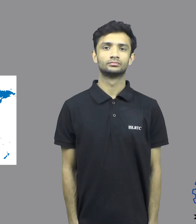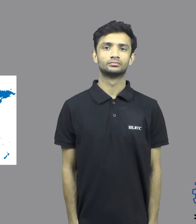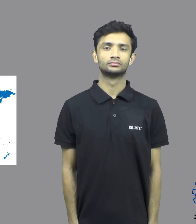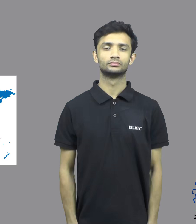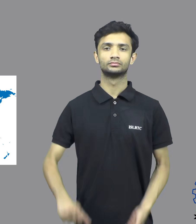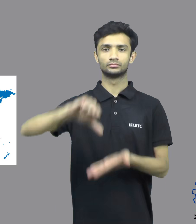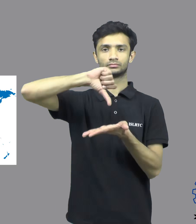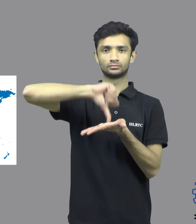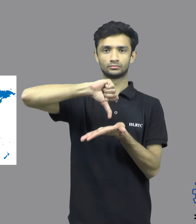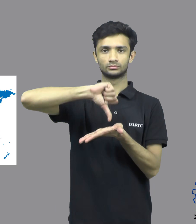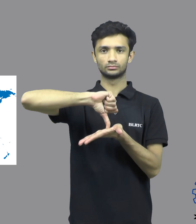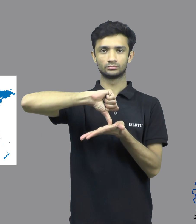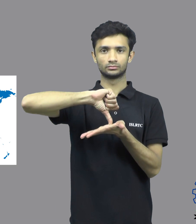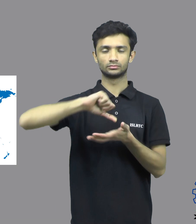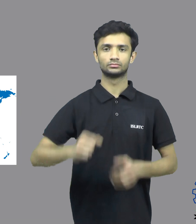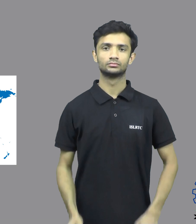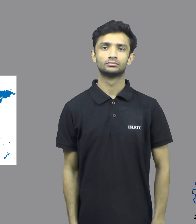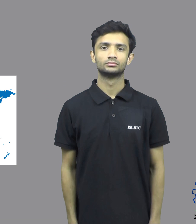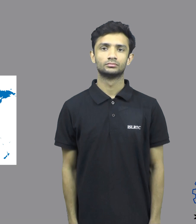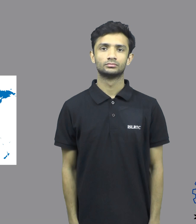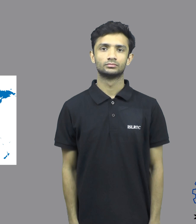Iran